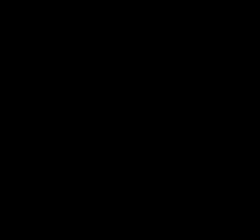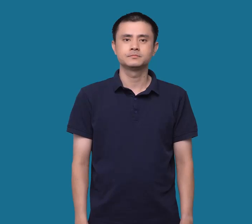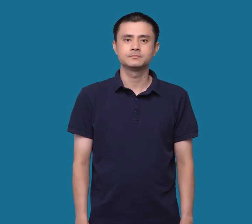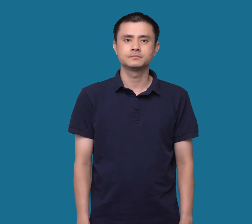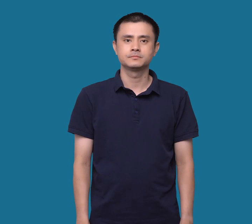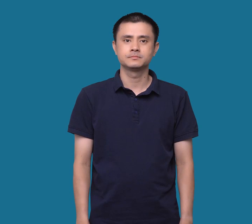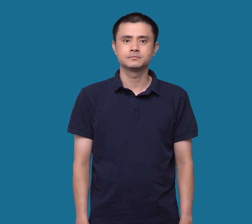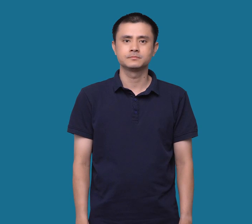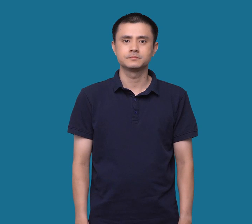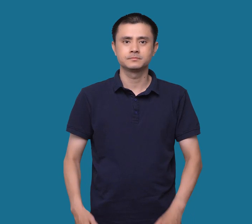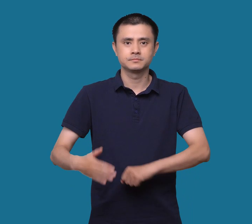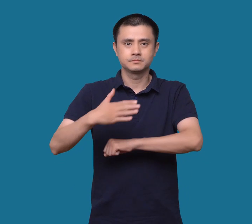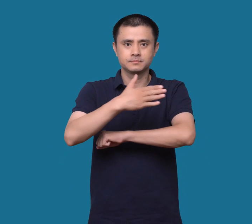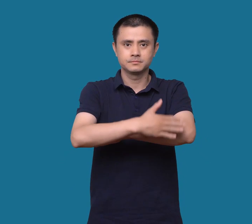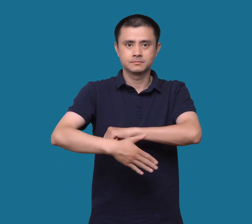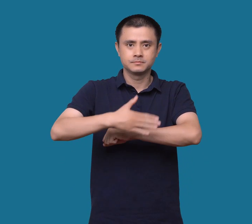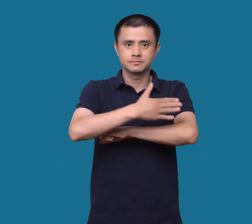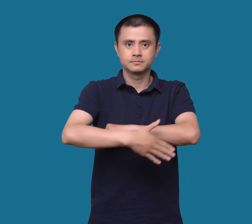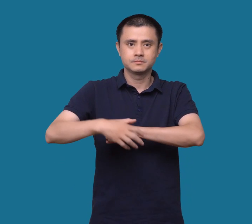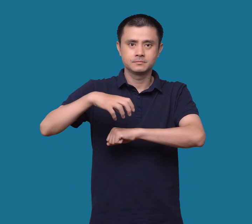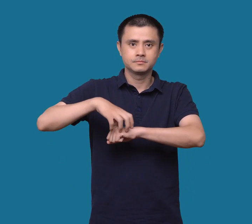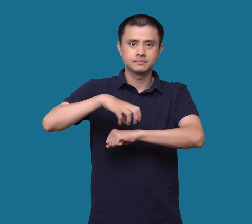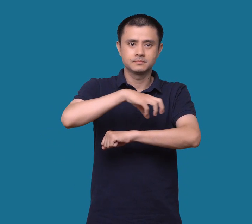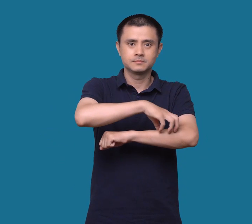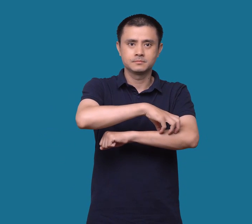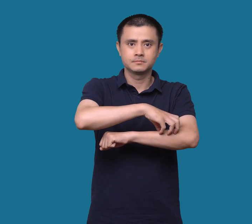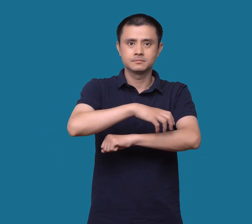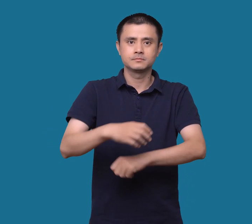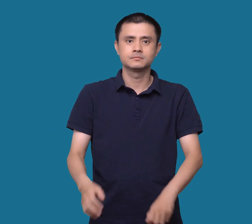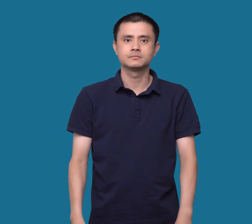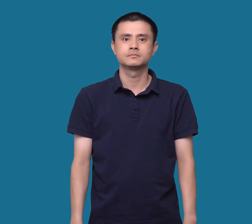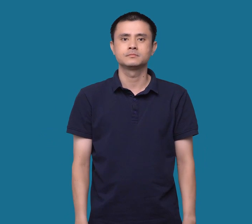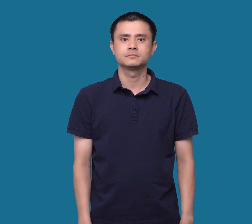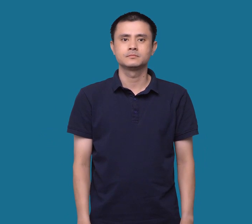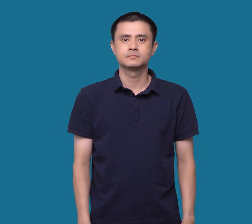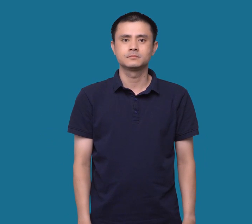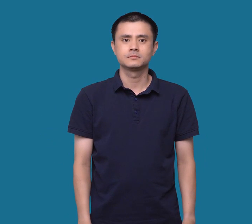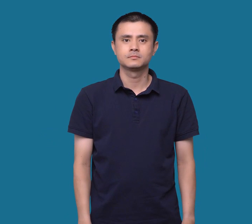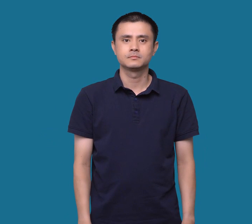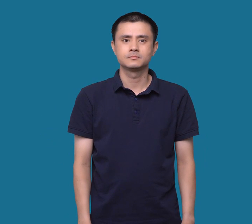toa xe